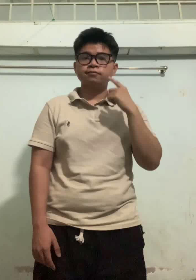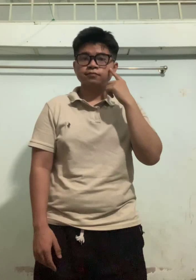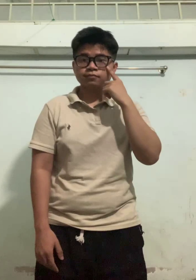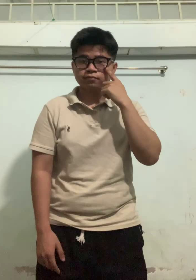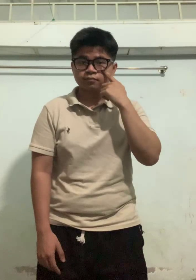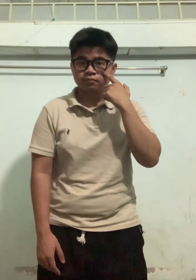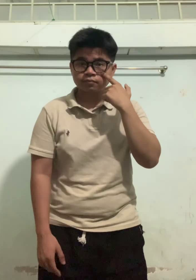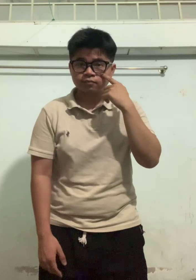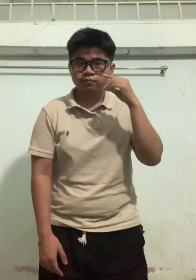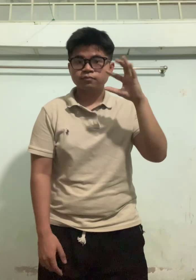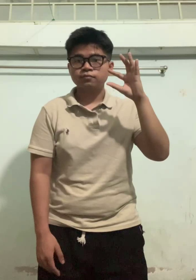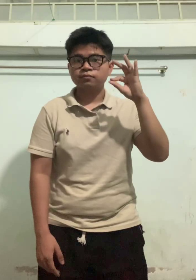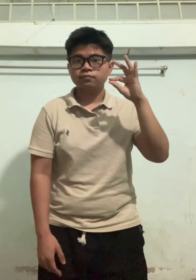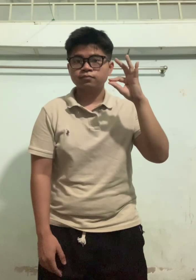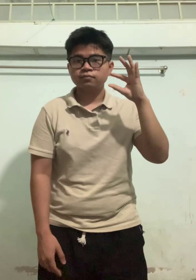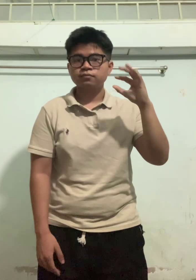lam quen